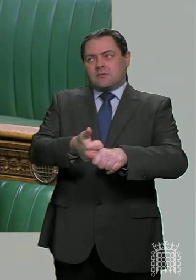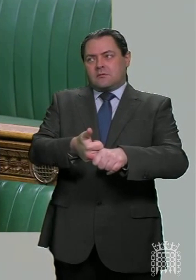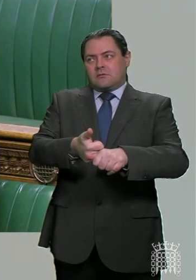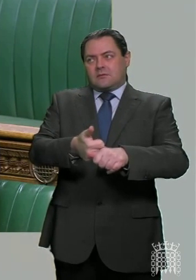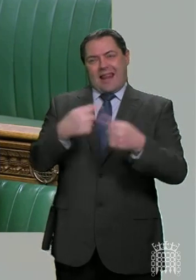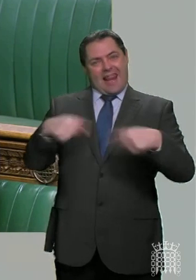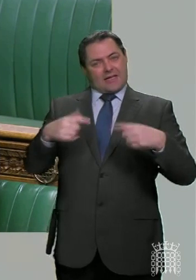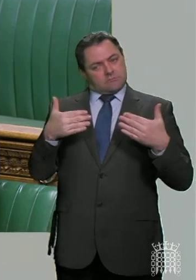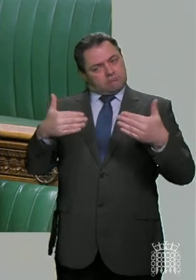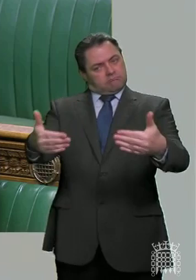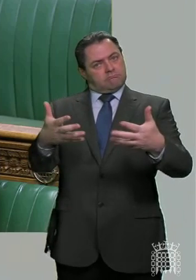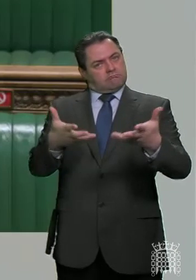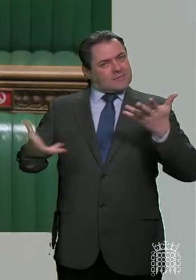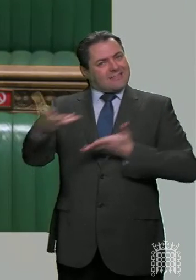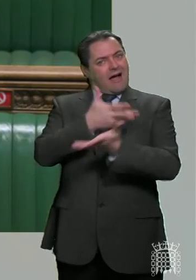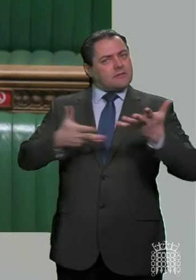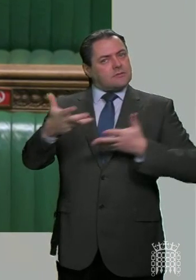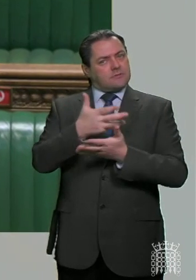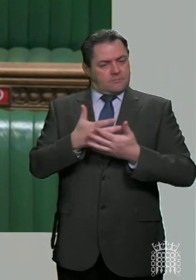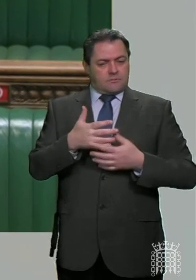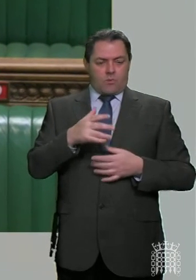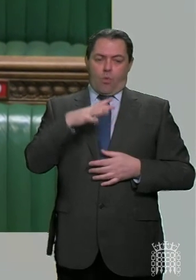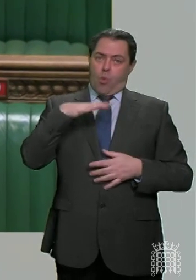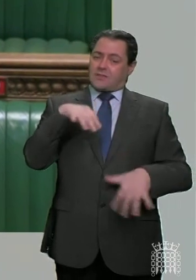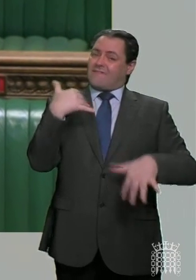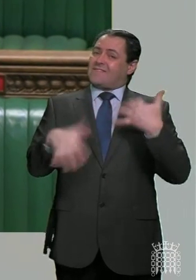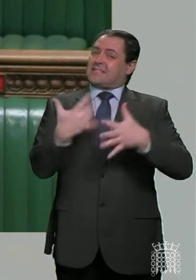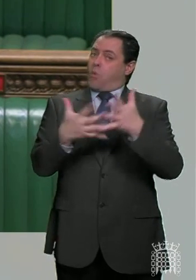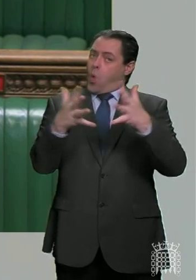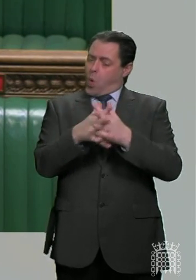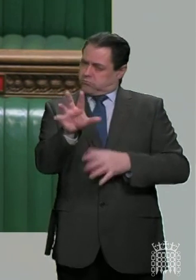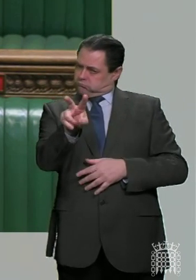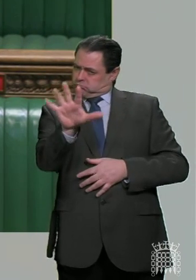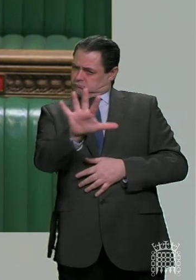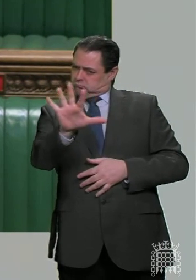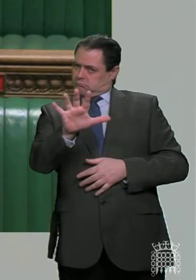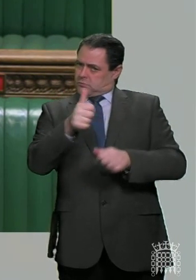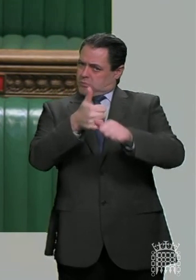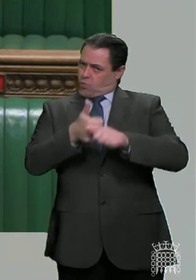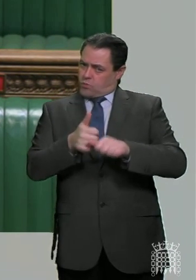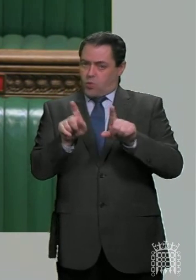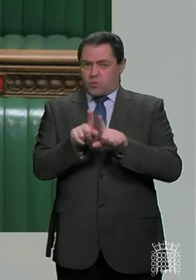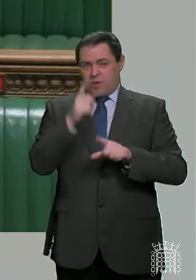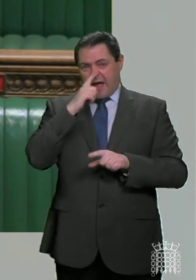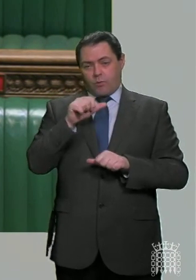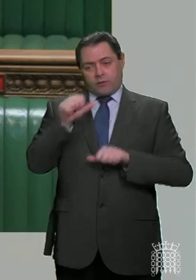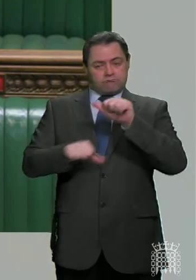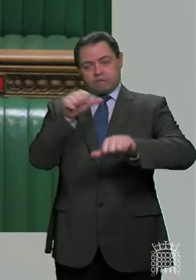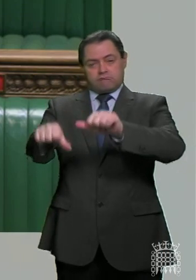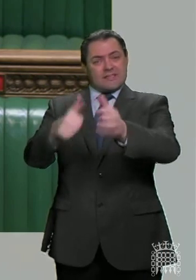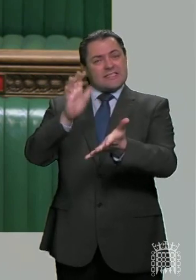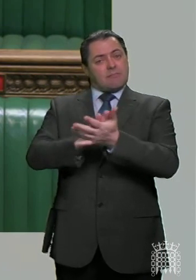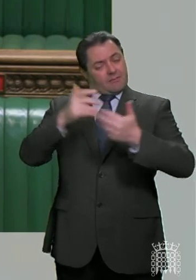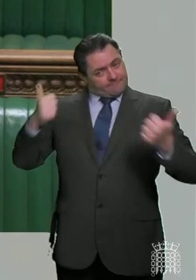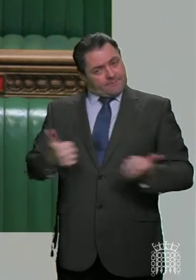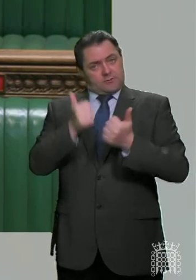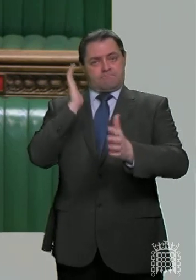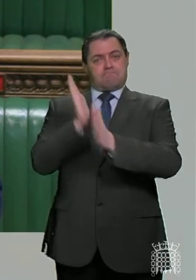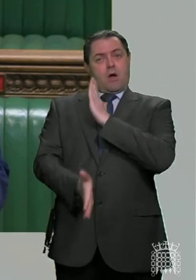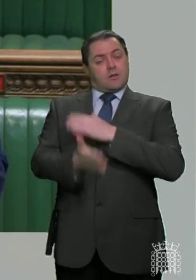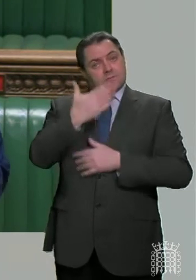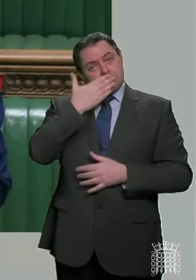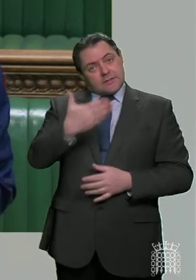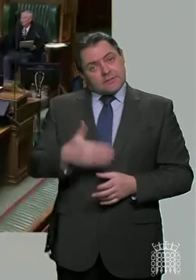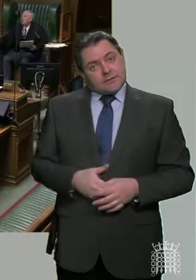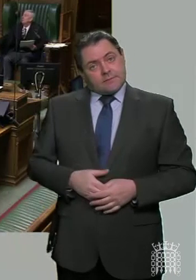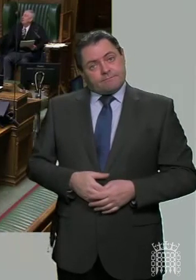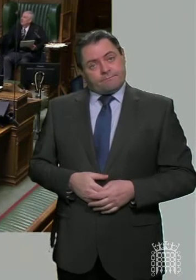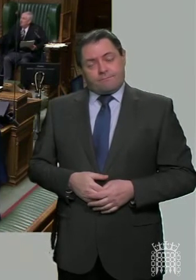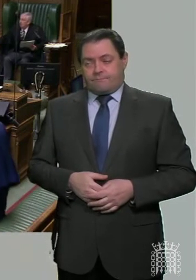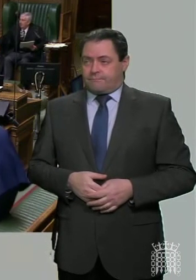So will the Prime Minister commit now not just to the idea of a victims’ law, which I think he supports, but to a tight timetable, of ideally six months or so, to actually implement such a law?